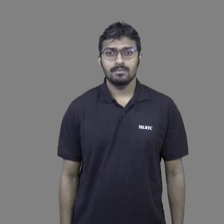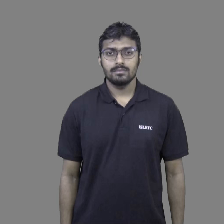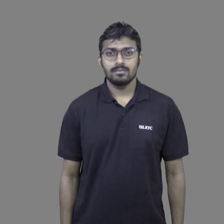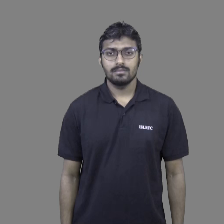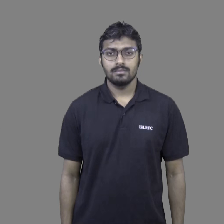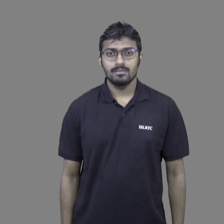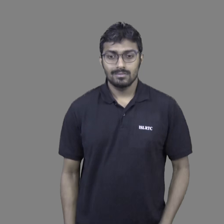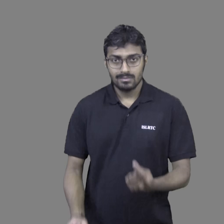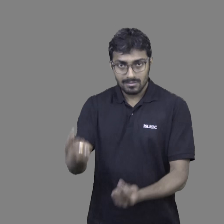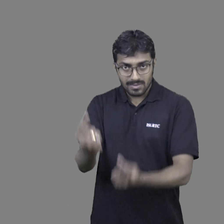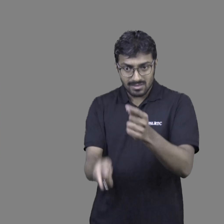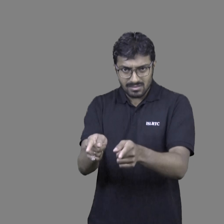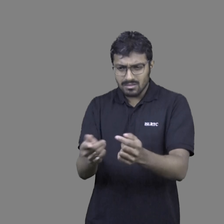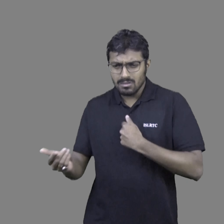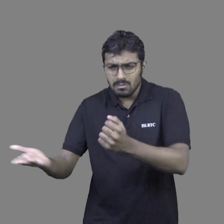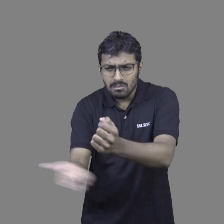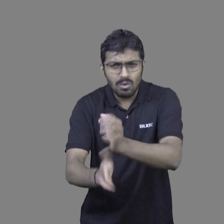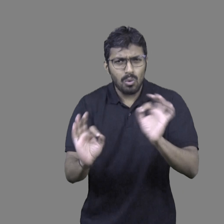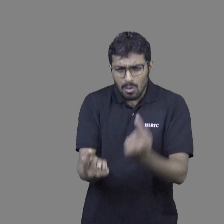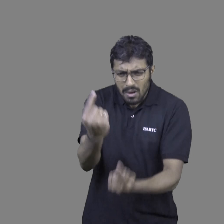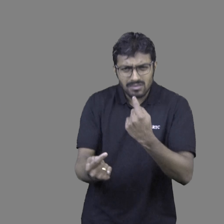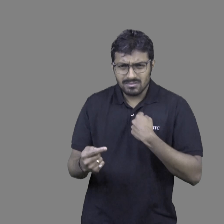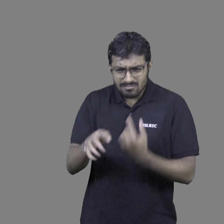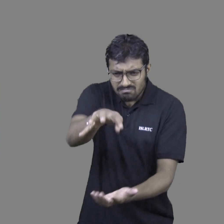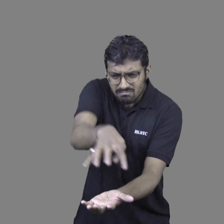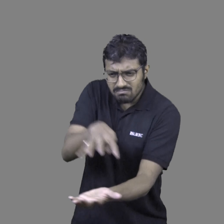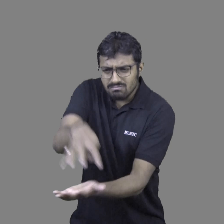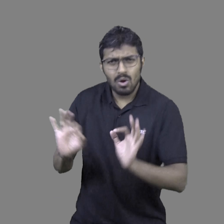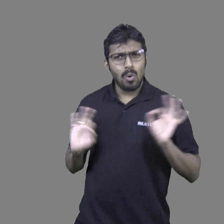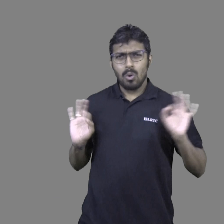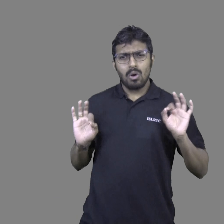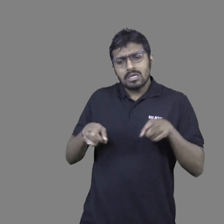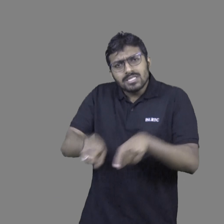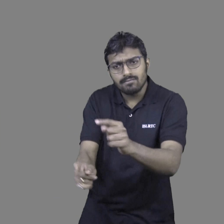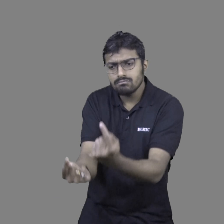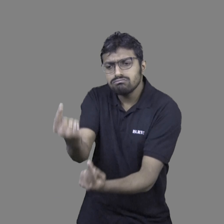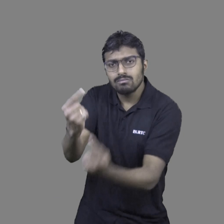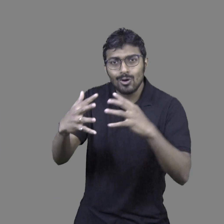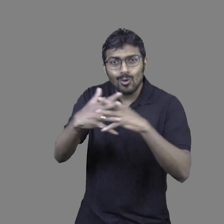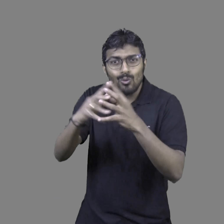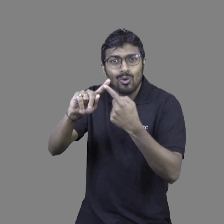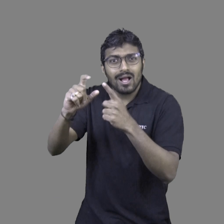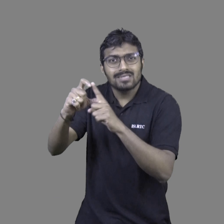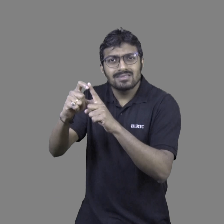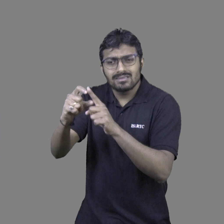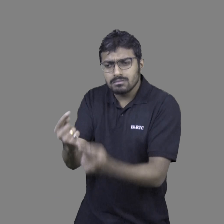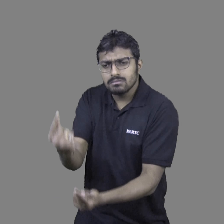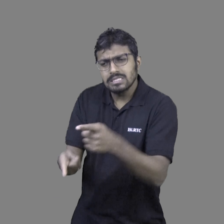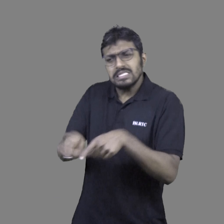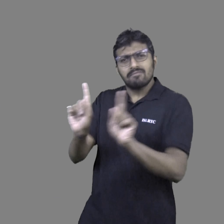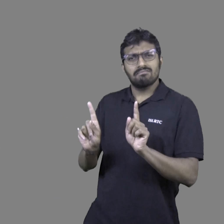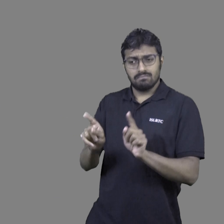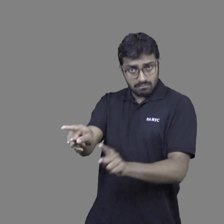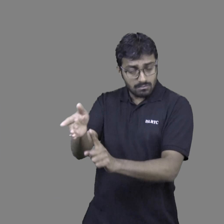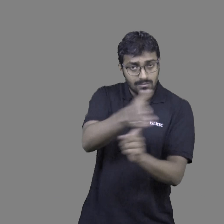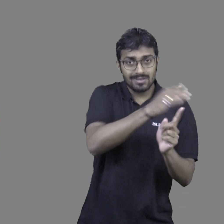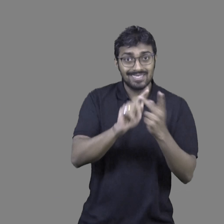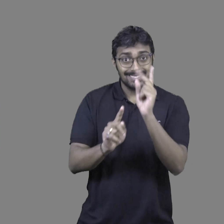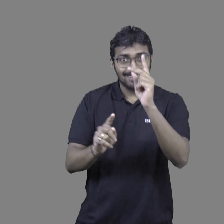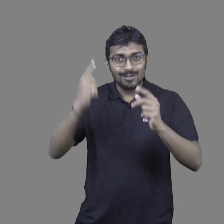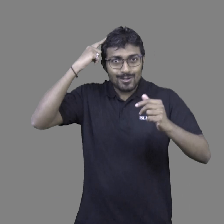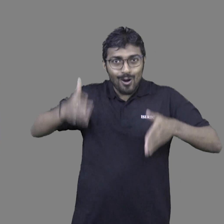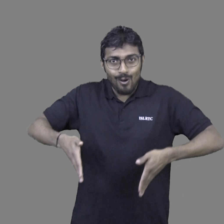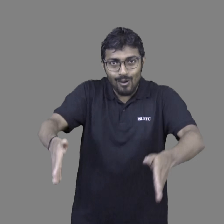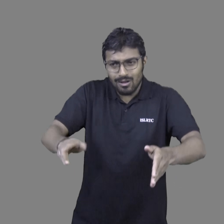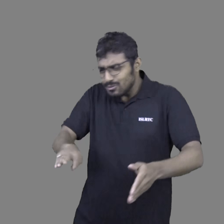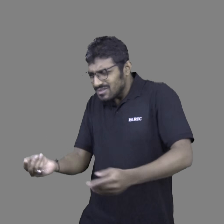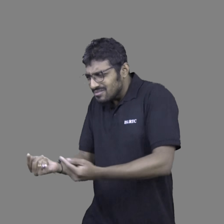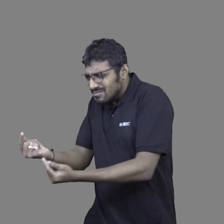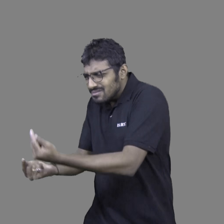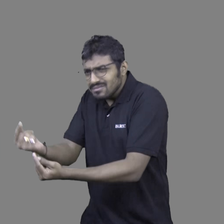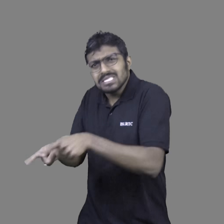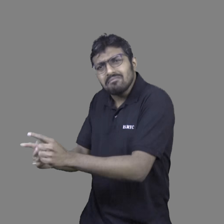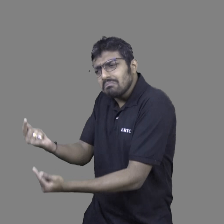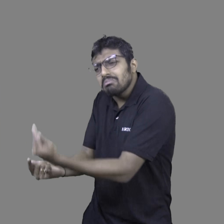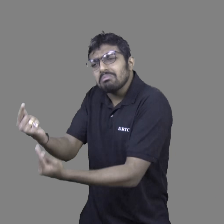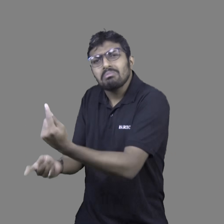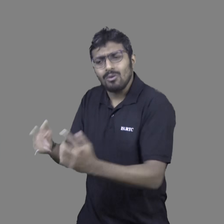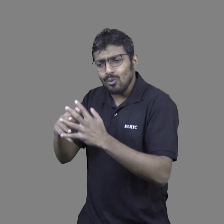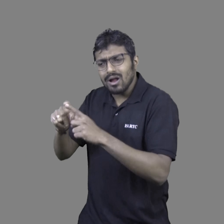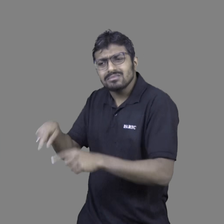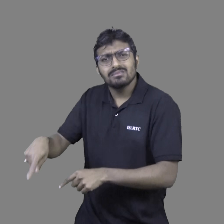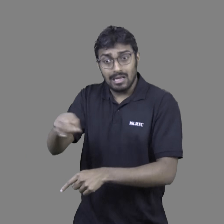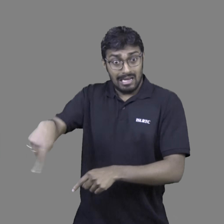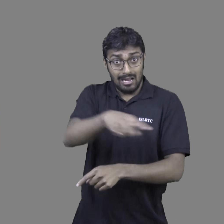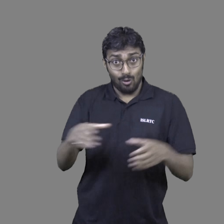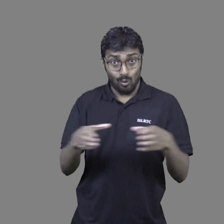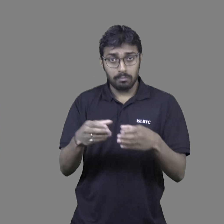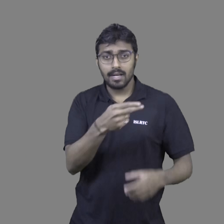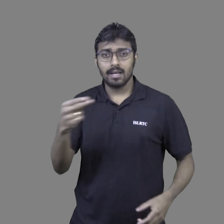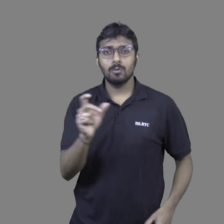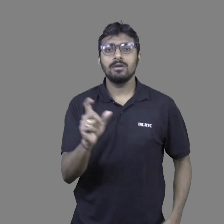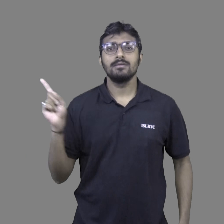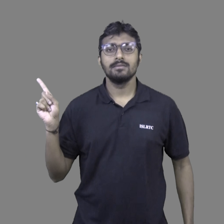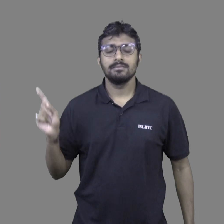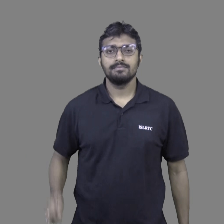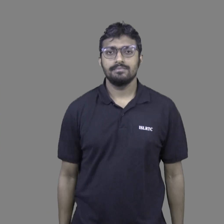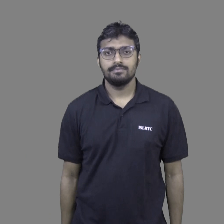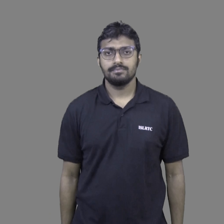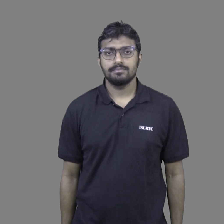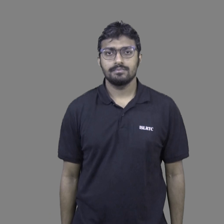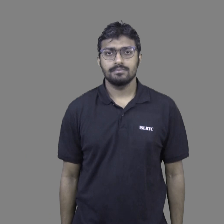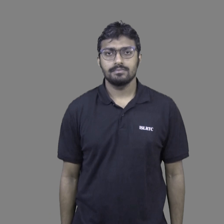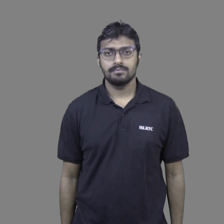Un Cultivated Land Weeds